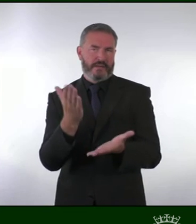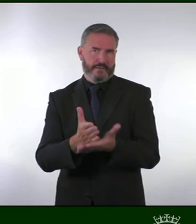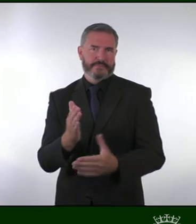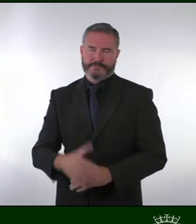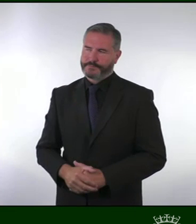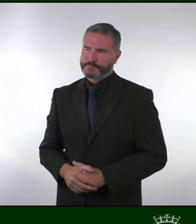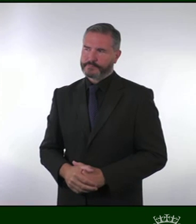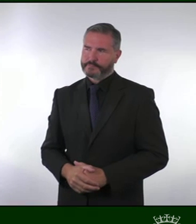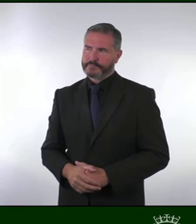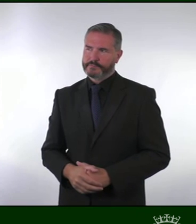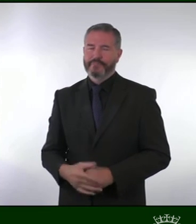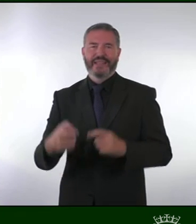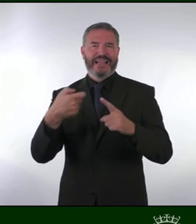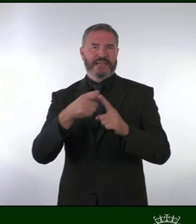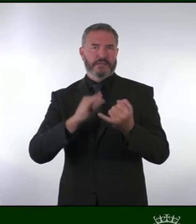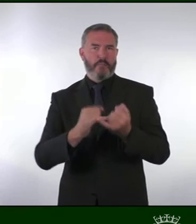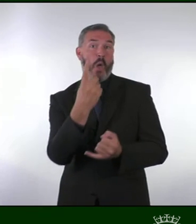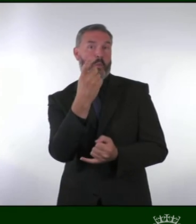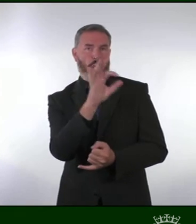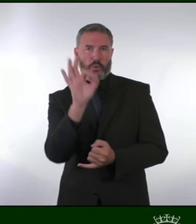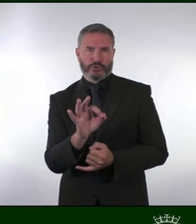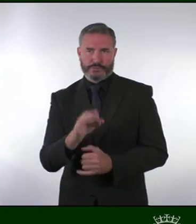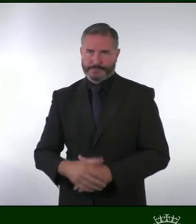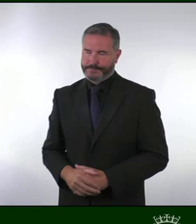I am going to bring Keir Starmer back for one more question. Keir Starmer.